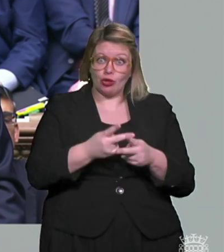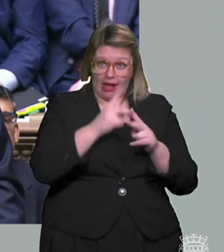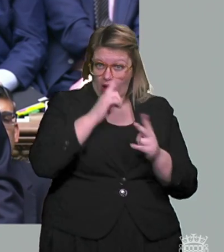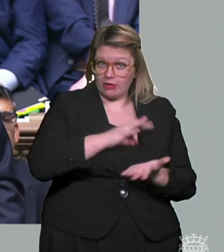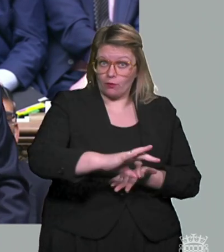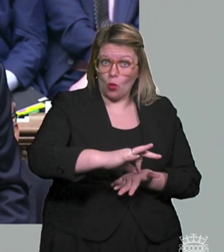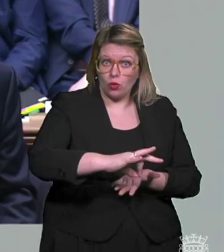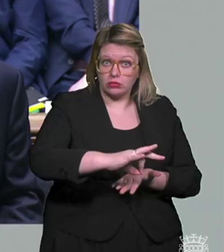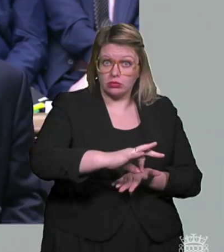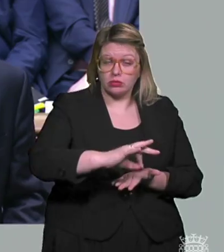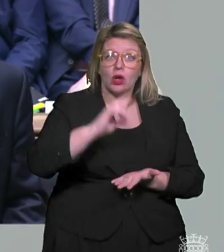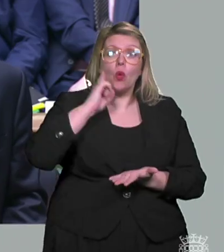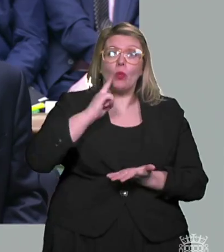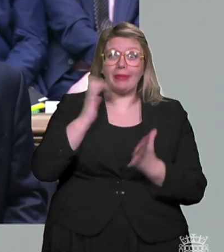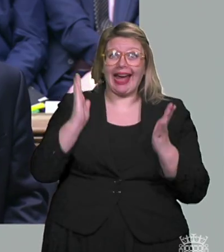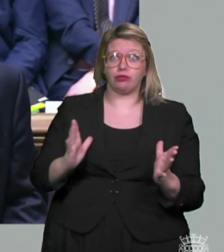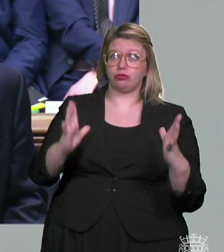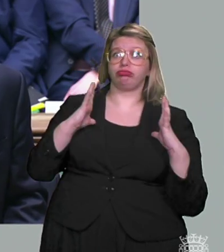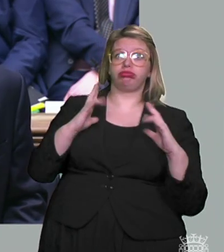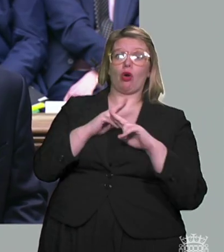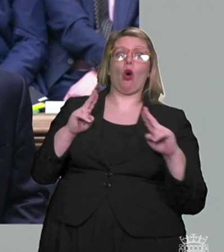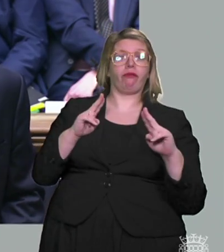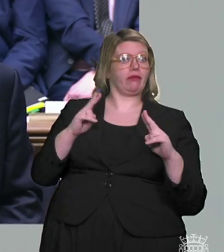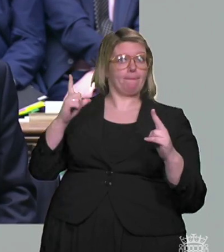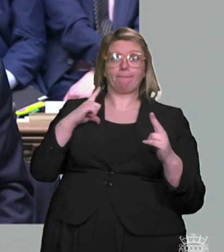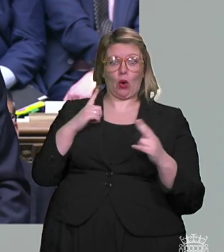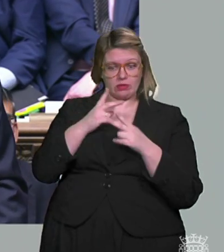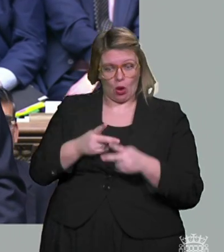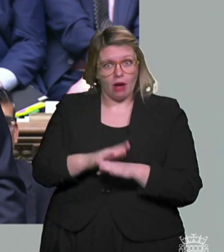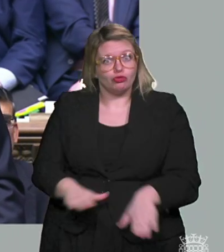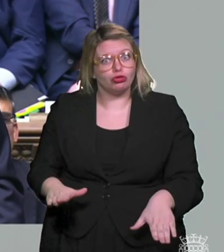For many women, a career break becomes a career end.